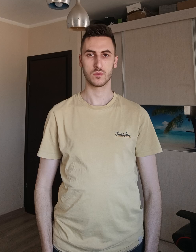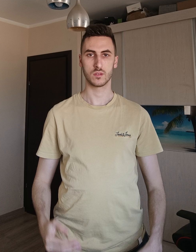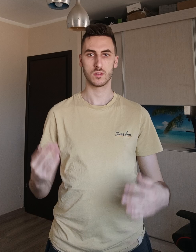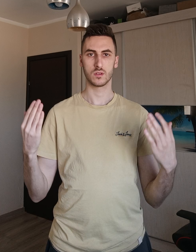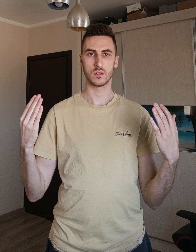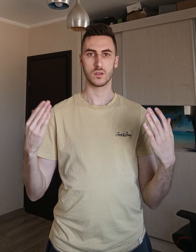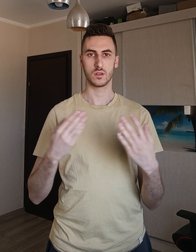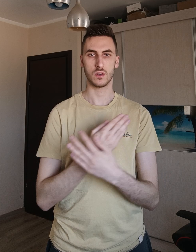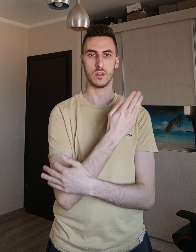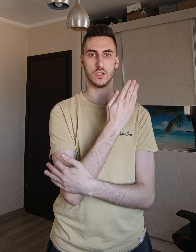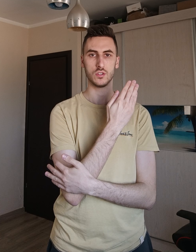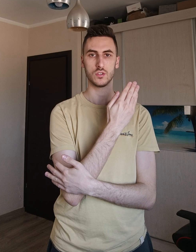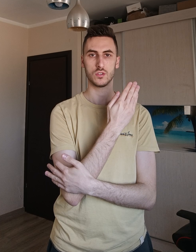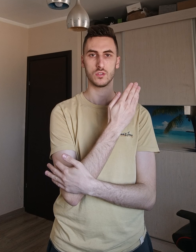חדש